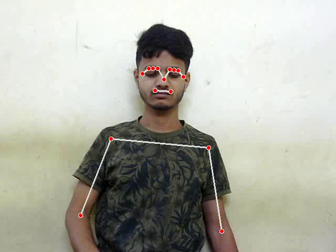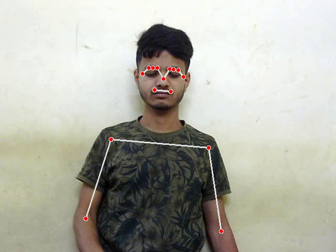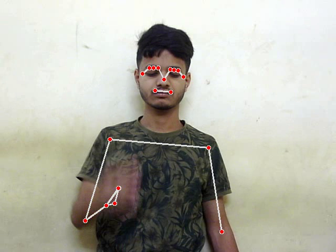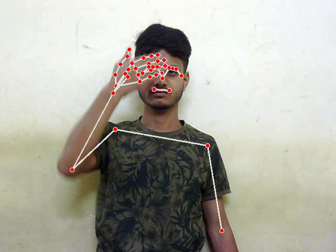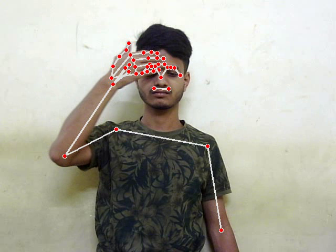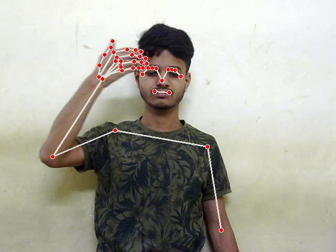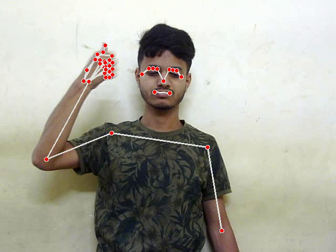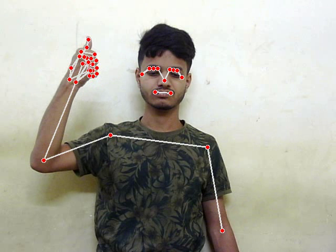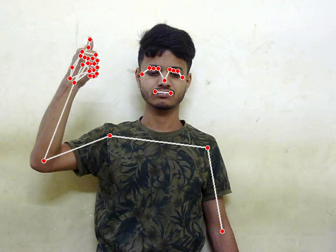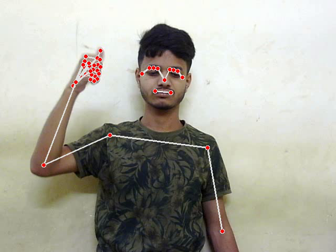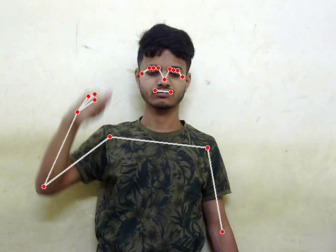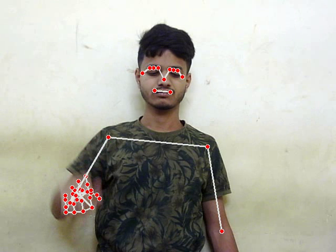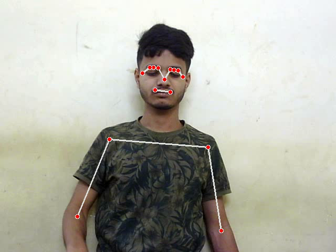forget